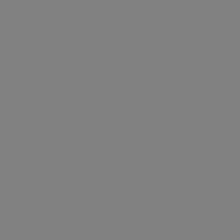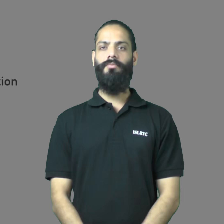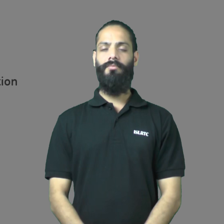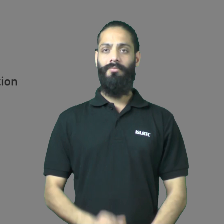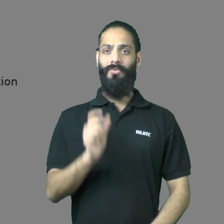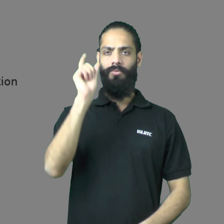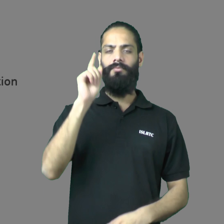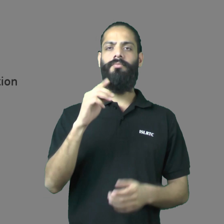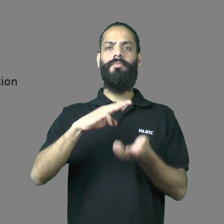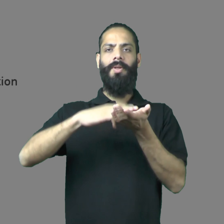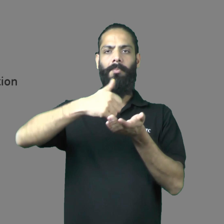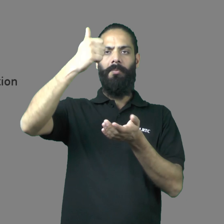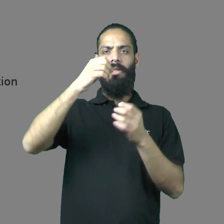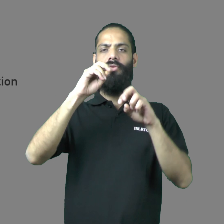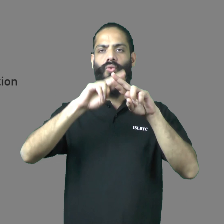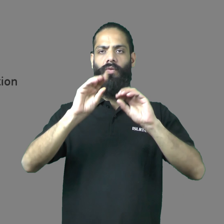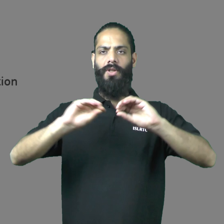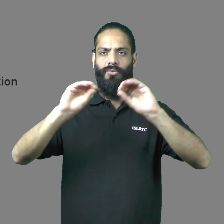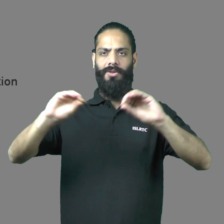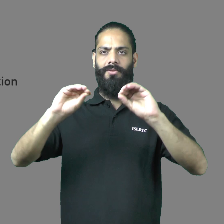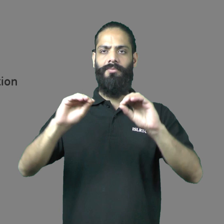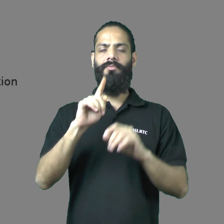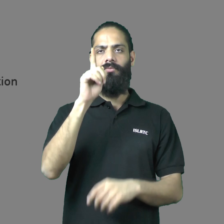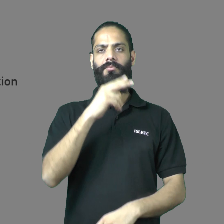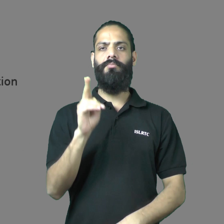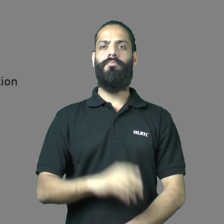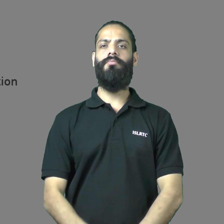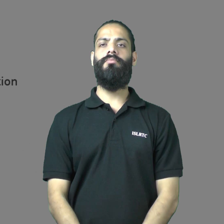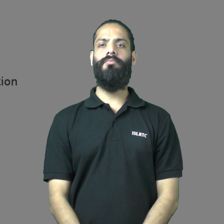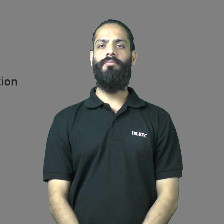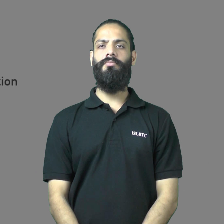Ministry of Education (MoE)